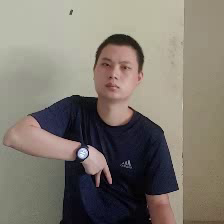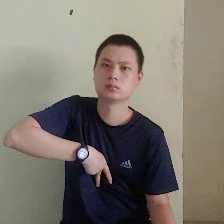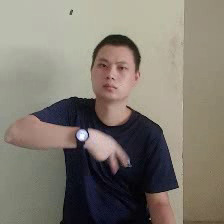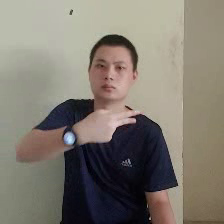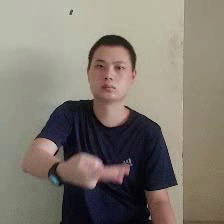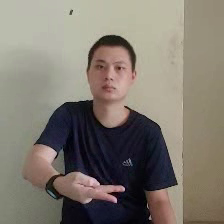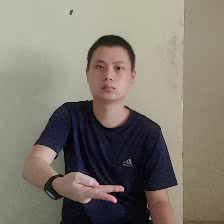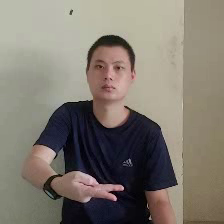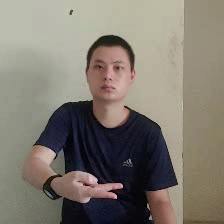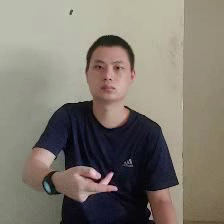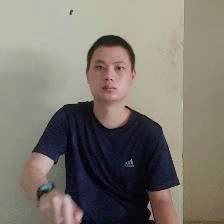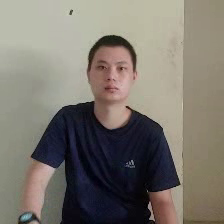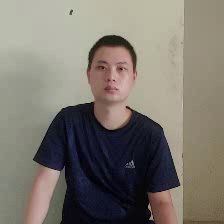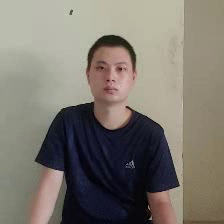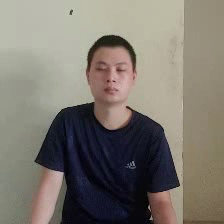Hy sinh